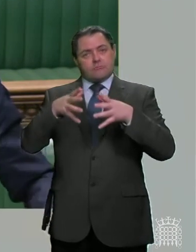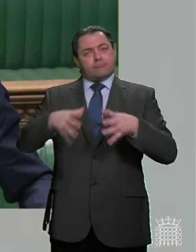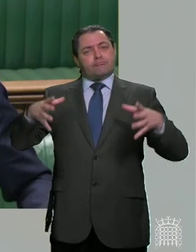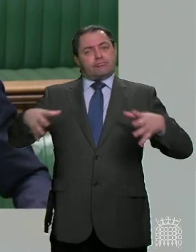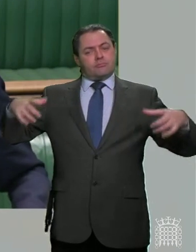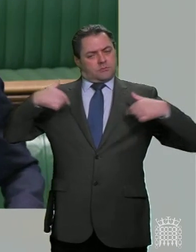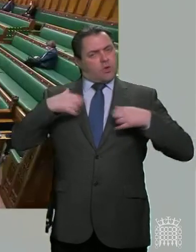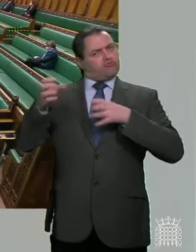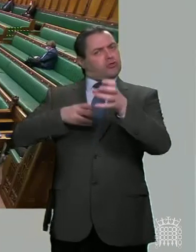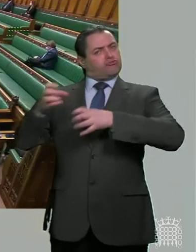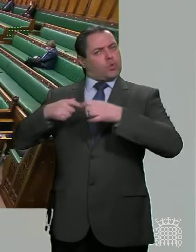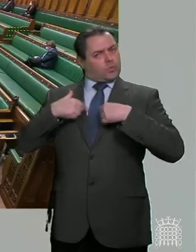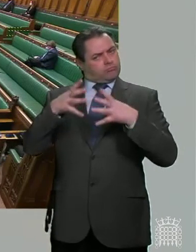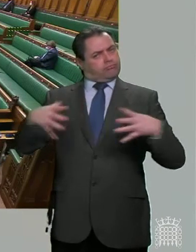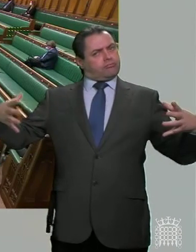That is what we are recruiting for.